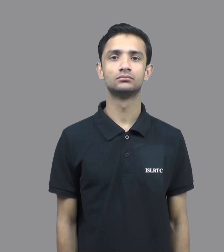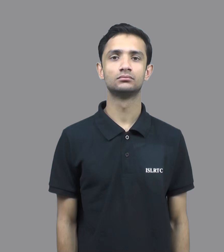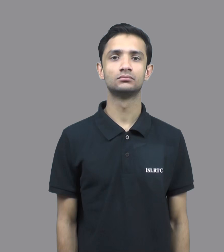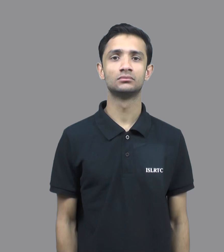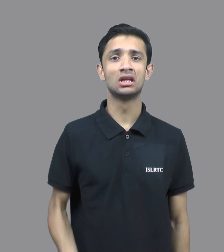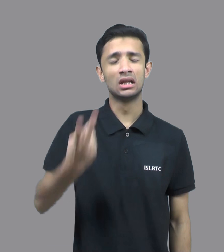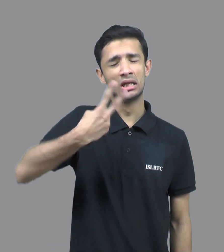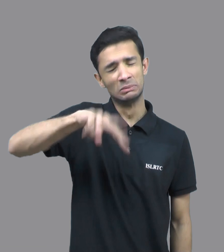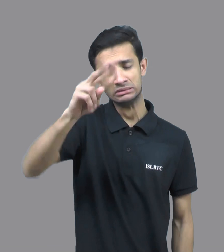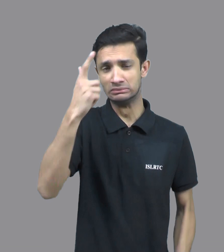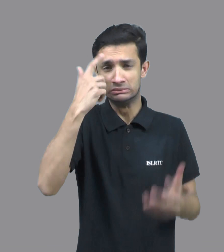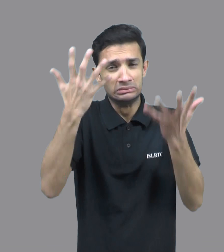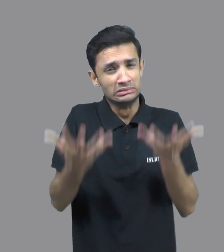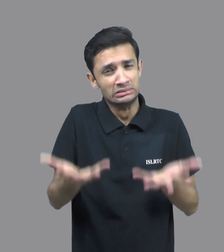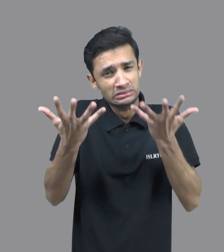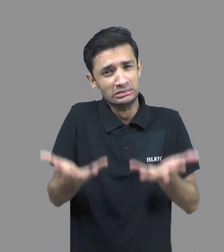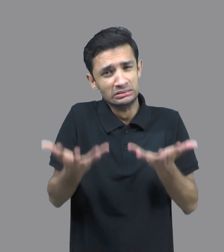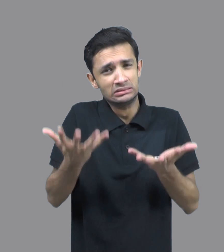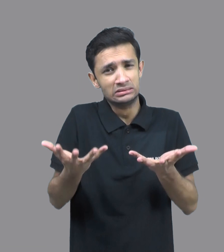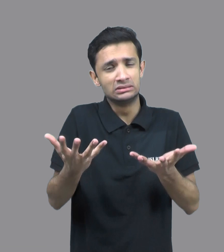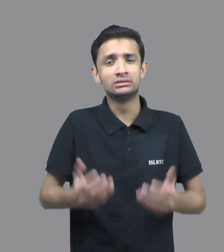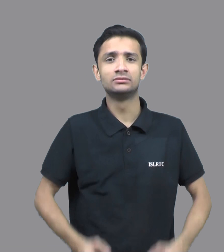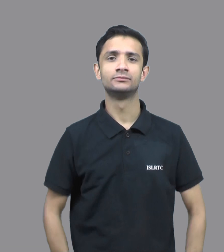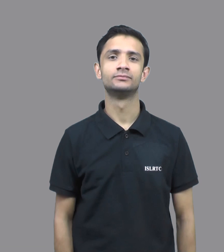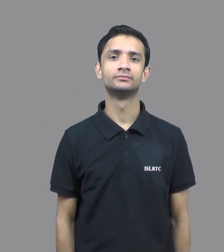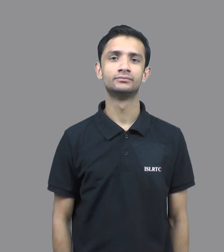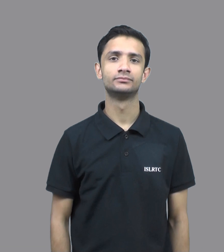Double Burden